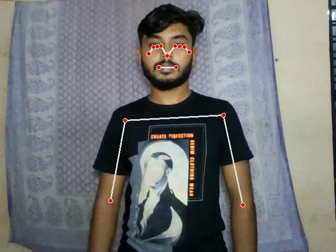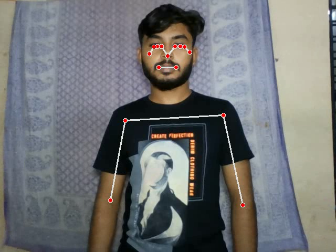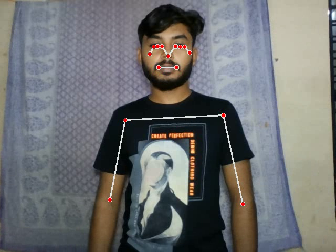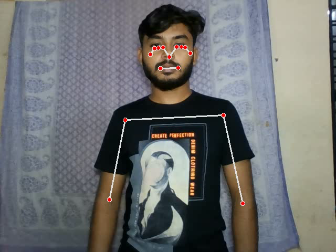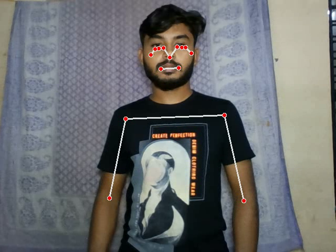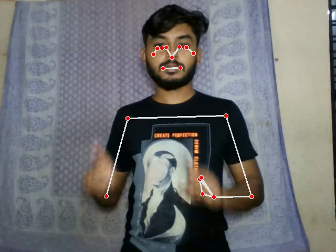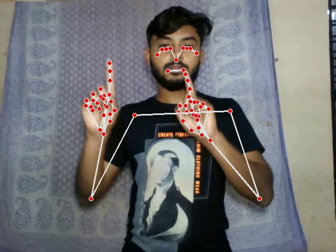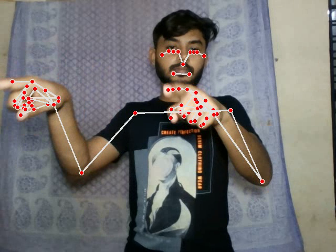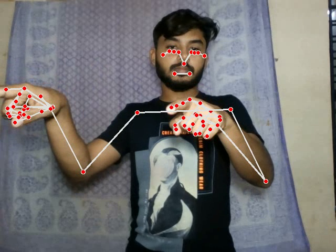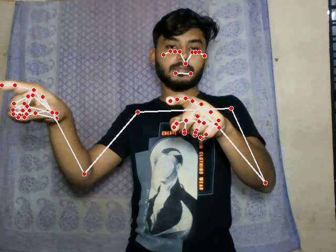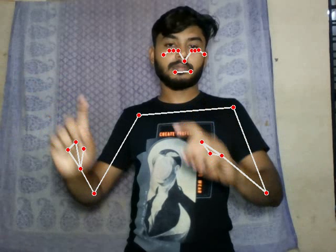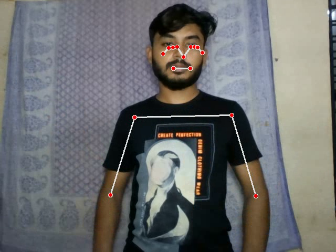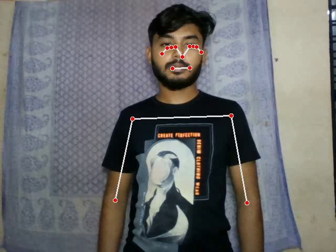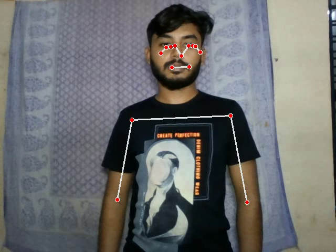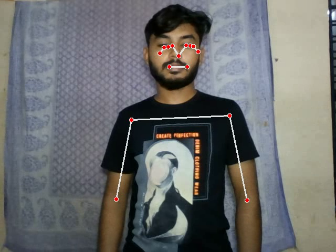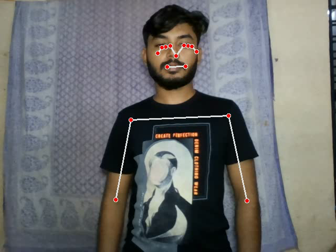go